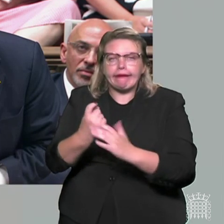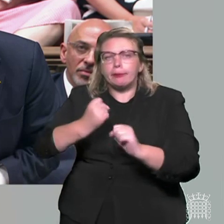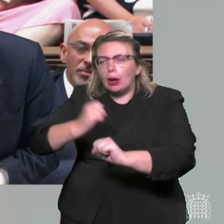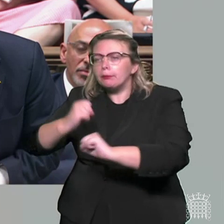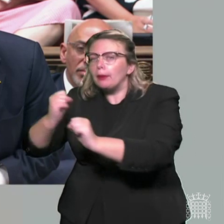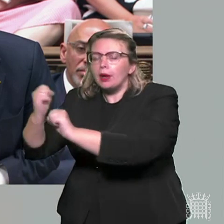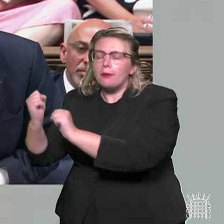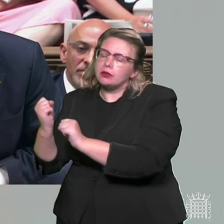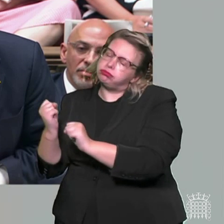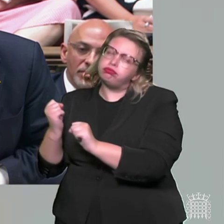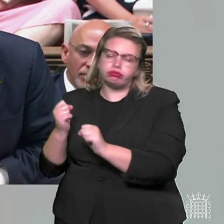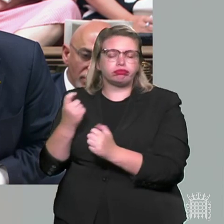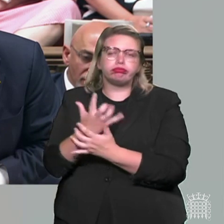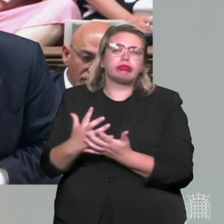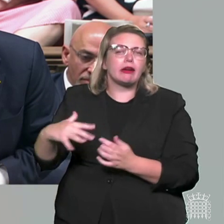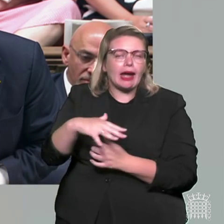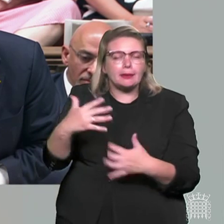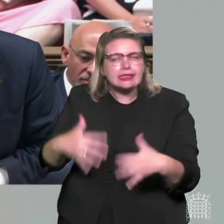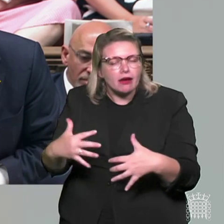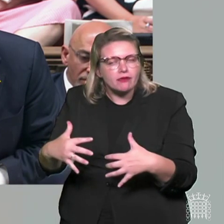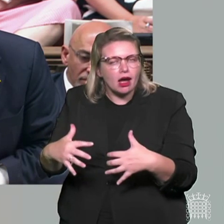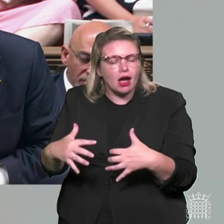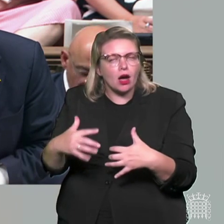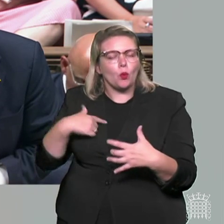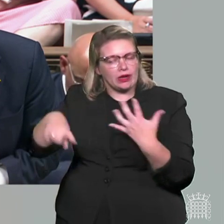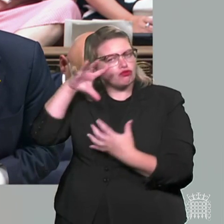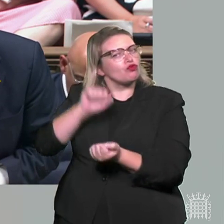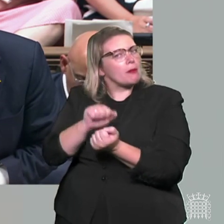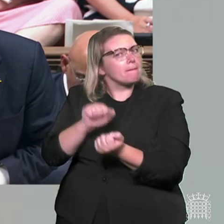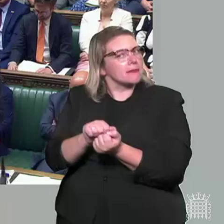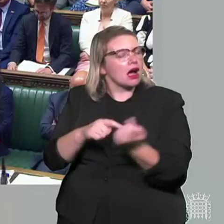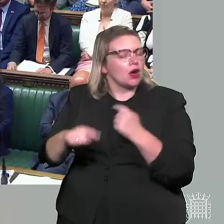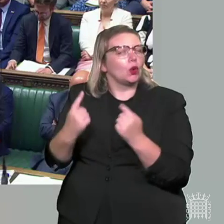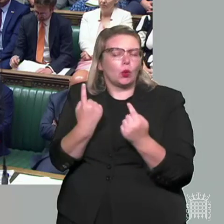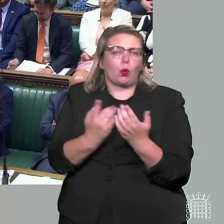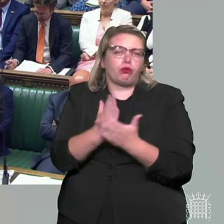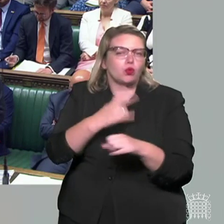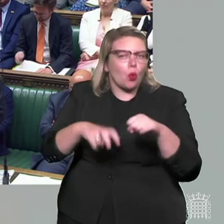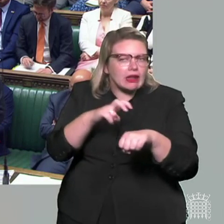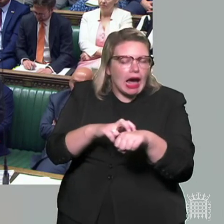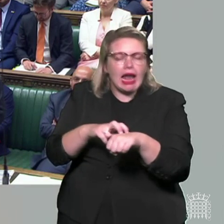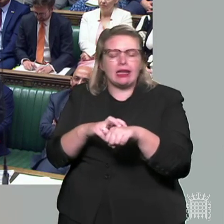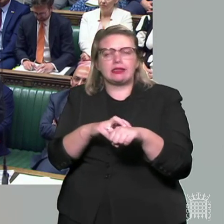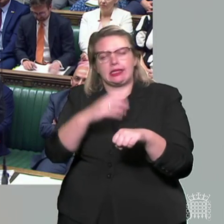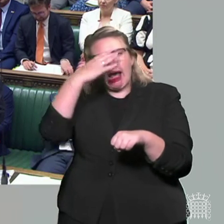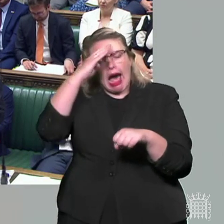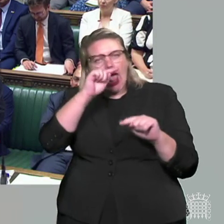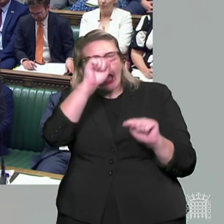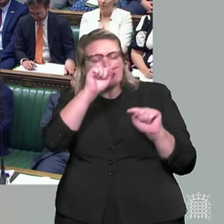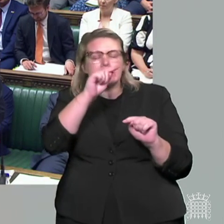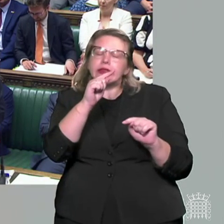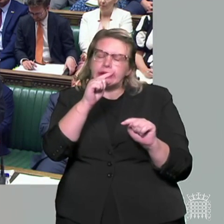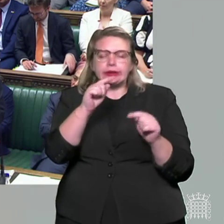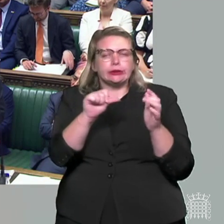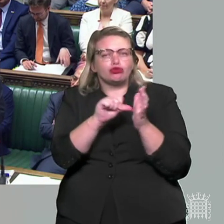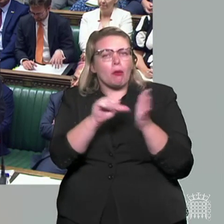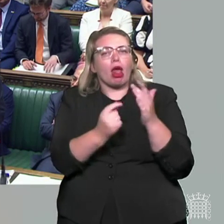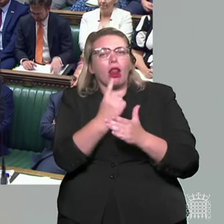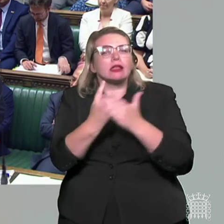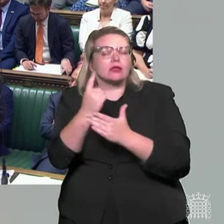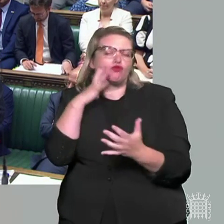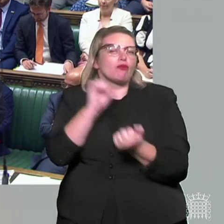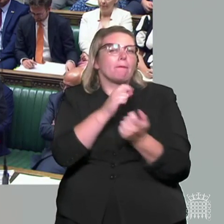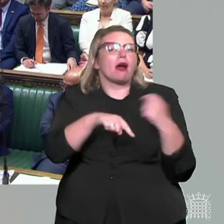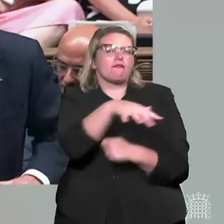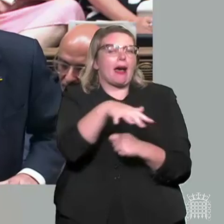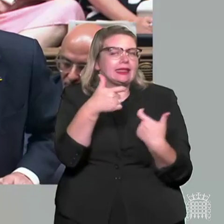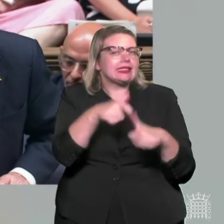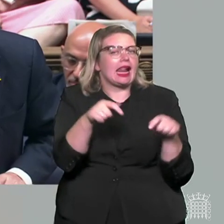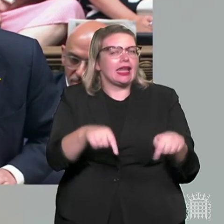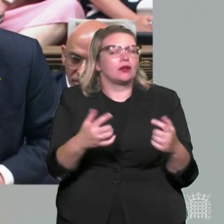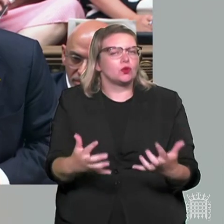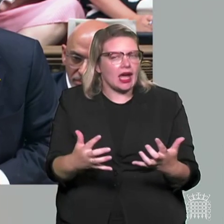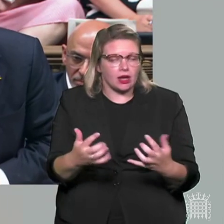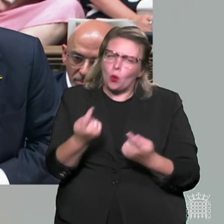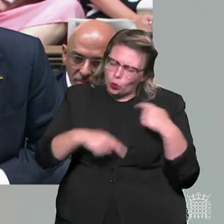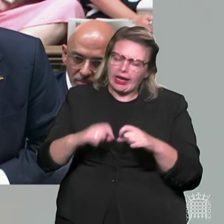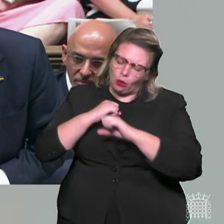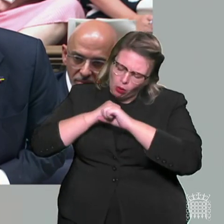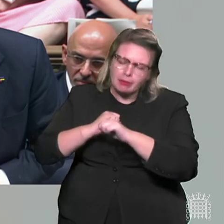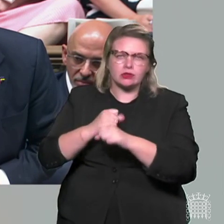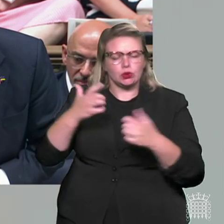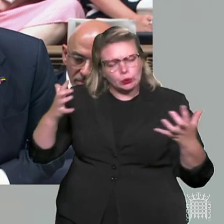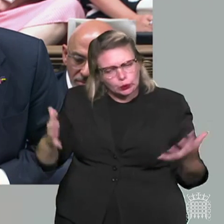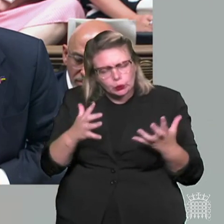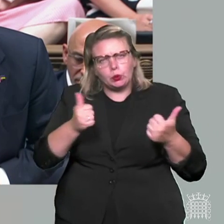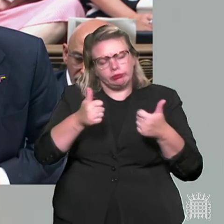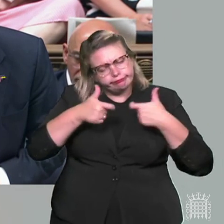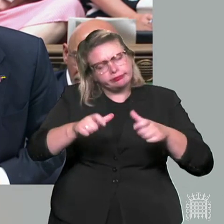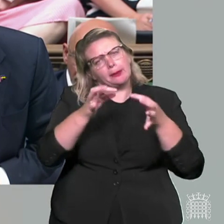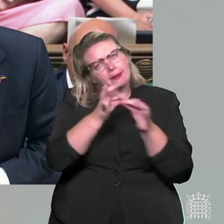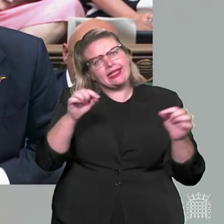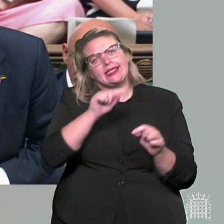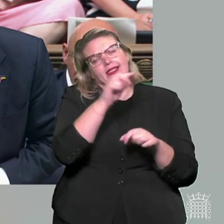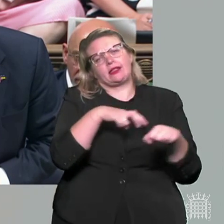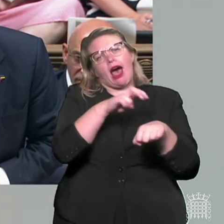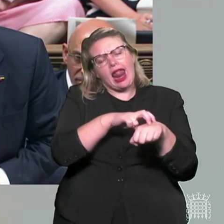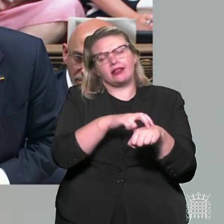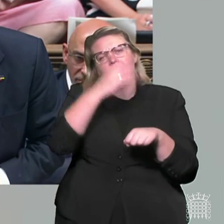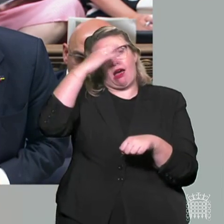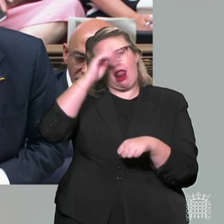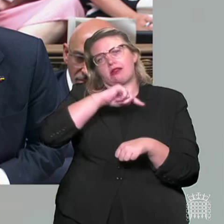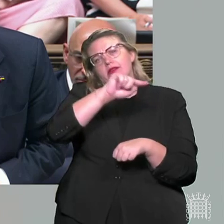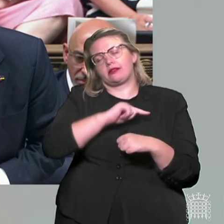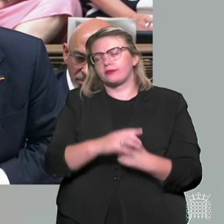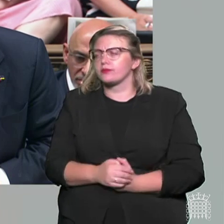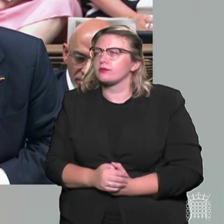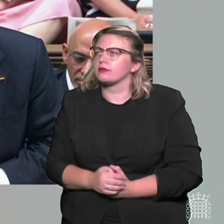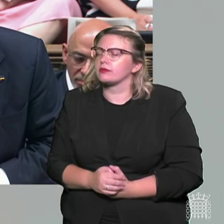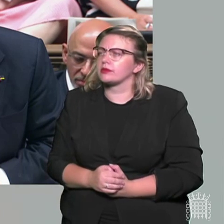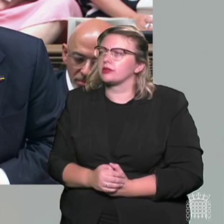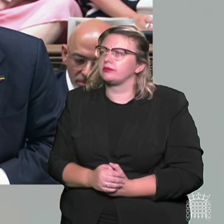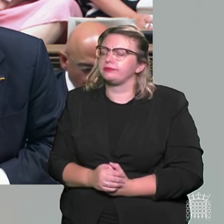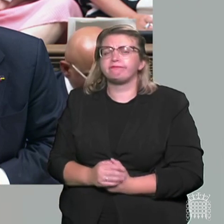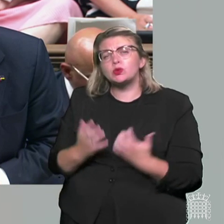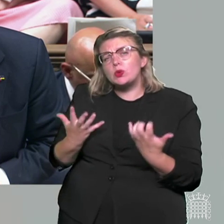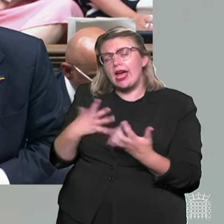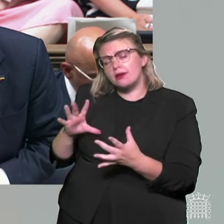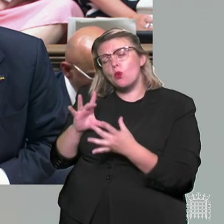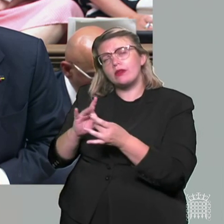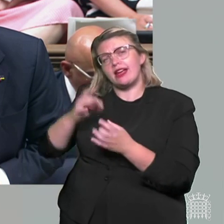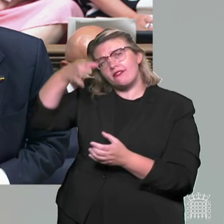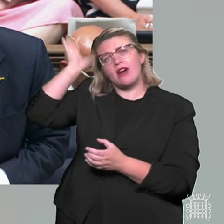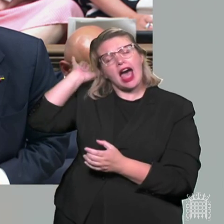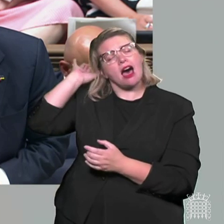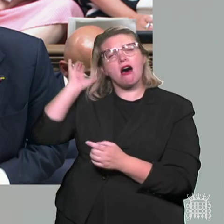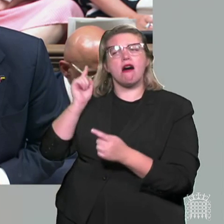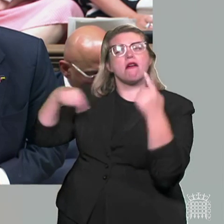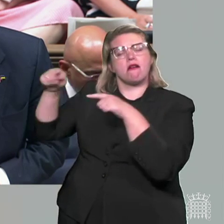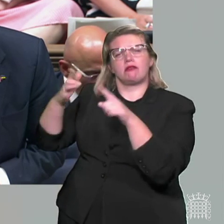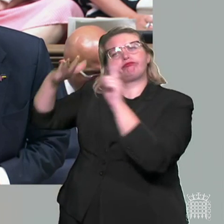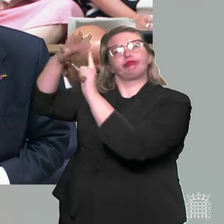I know colleagues will wish to join me in wishing England’s Lionesses well in their quarter-final match against Spain in Brighton this evening.